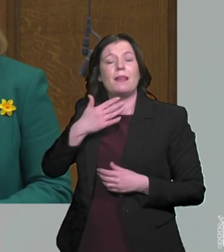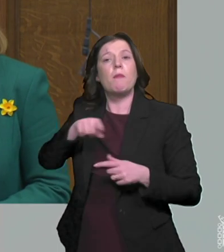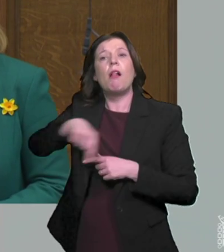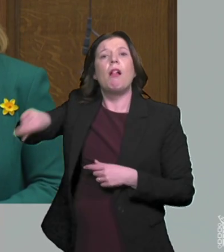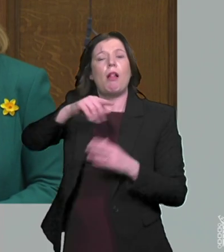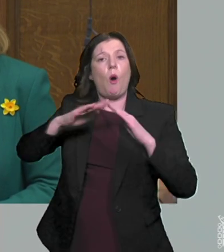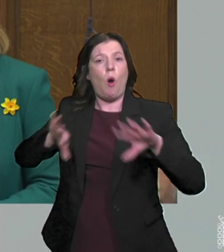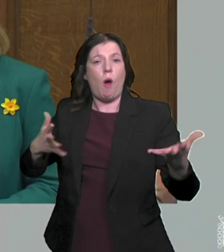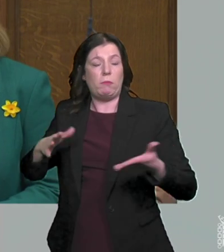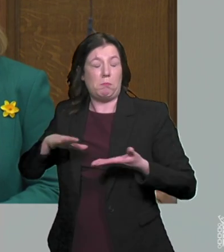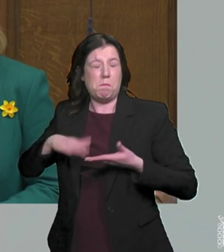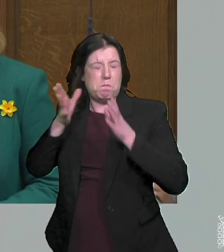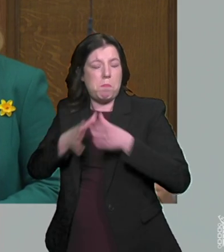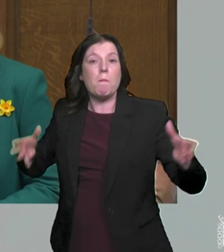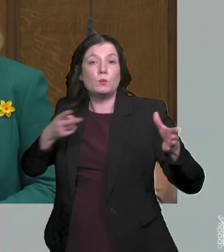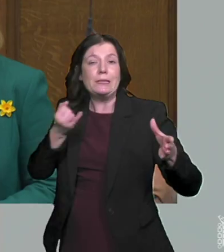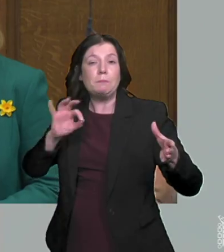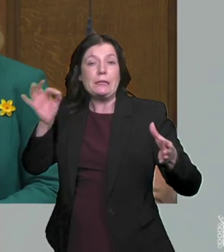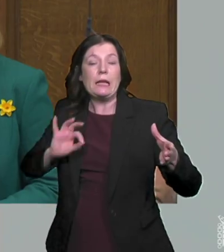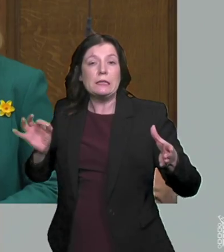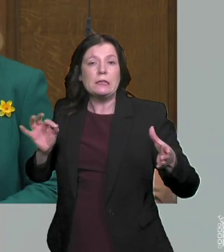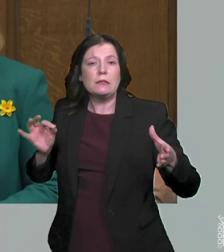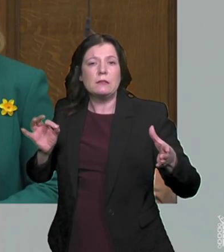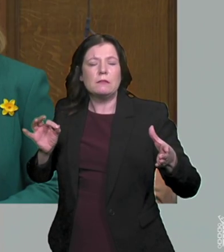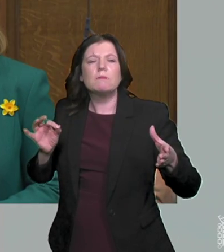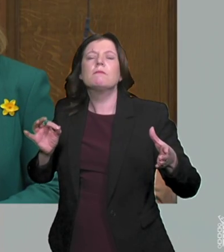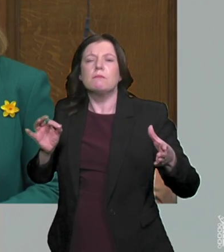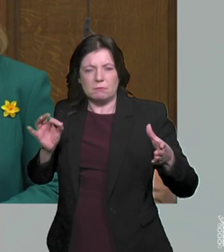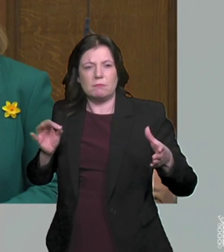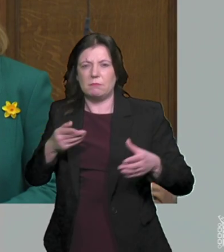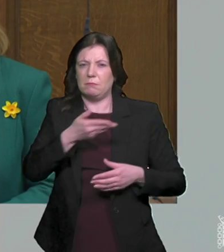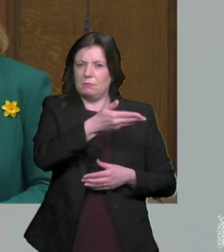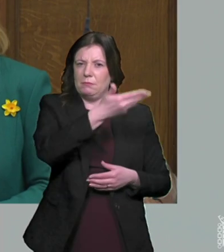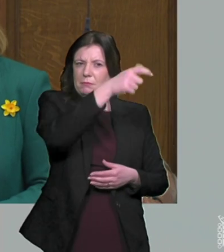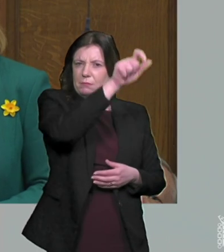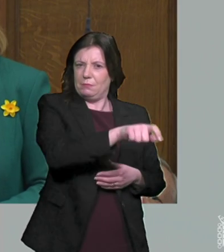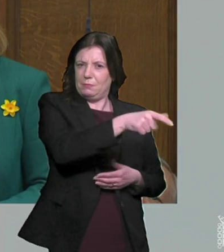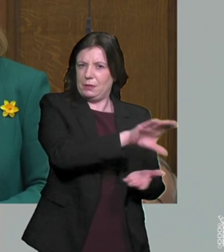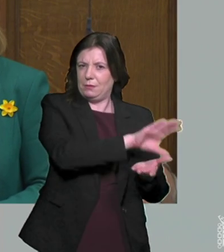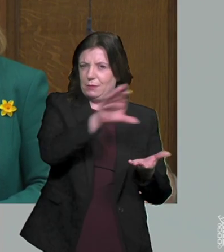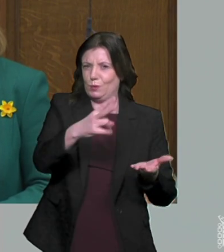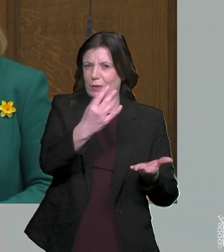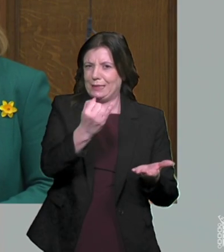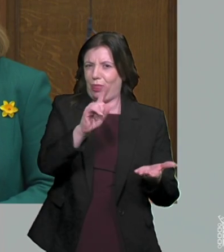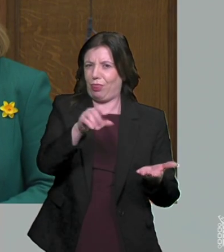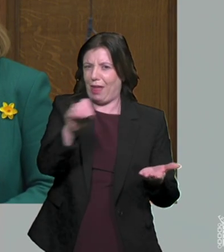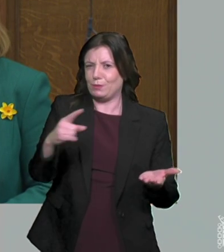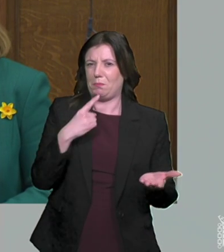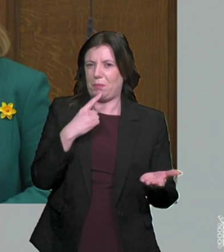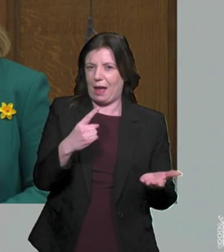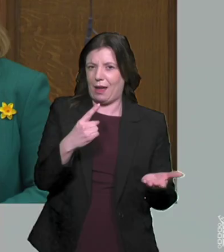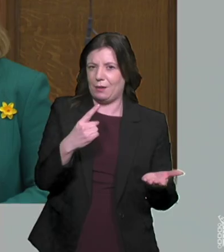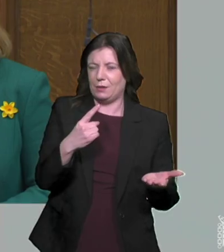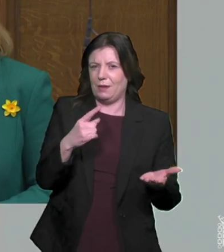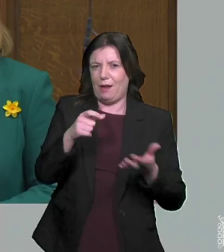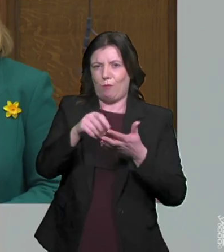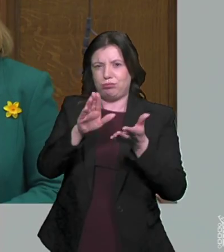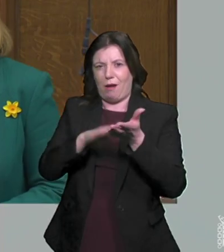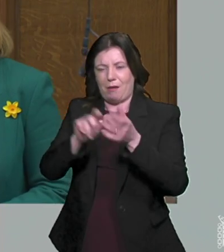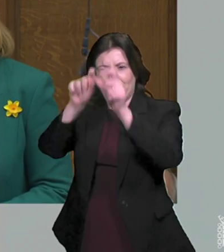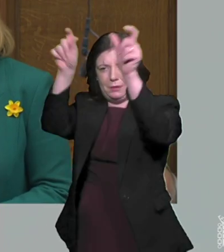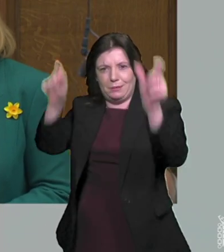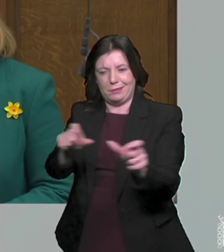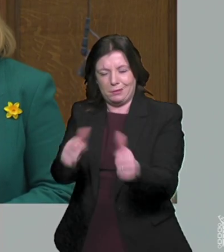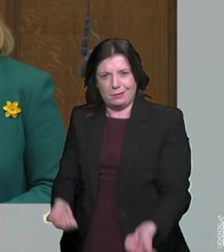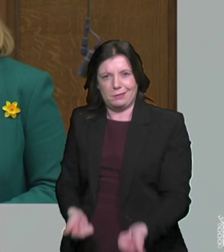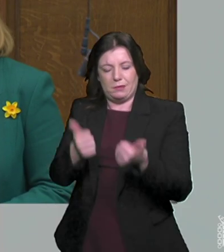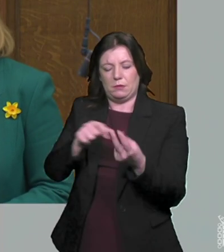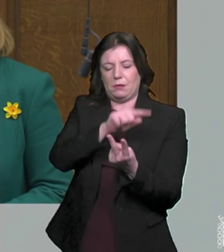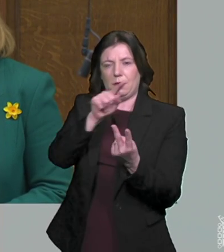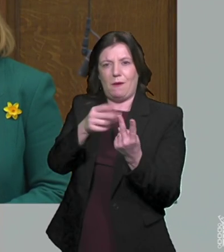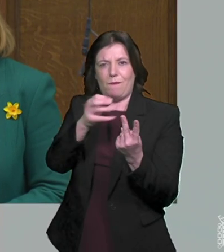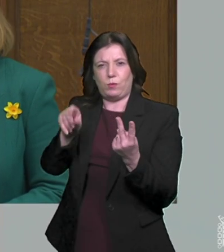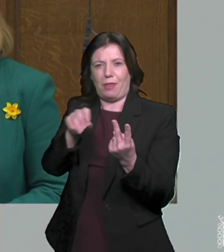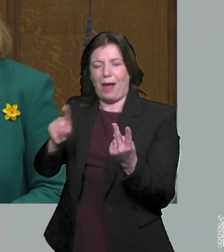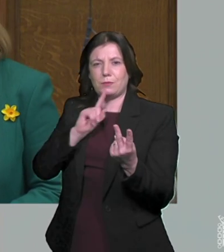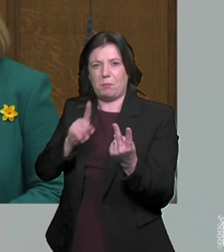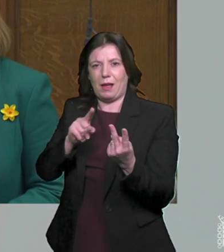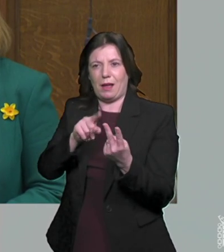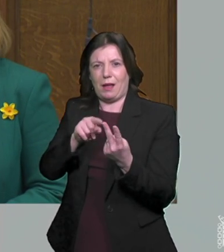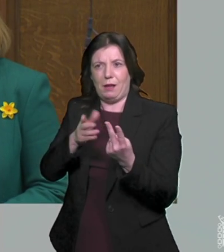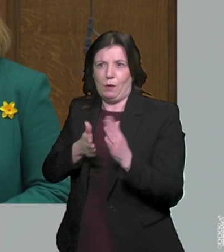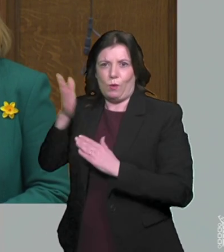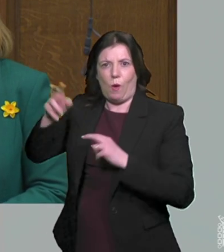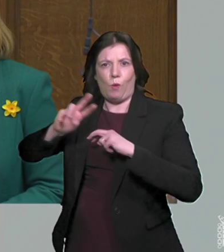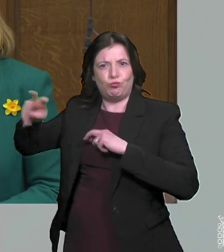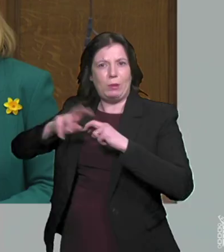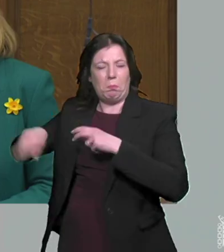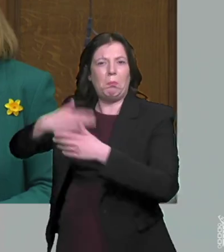Meanwhile, a Conservative party donor has spent £25,000 on a crystal-encrusted portrait of the Prime Minister, and another has paid £40,000 for a shooting trip.